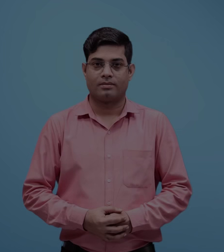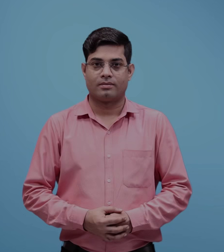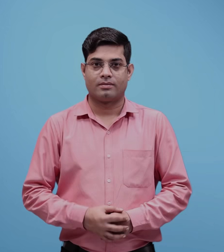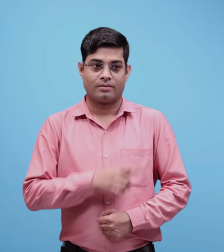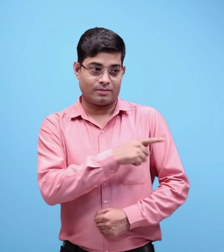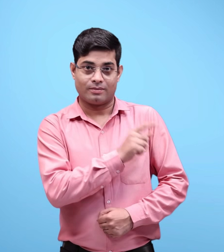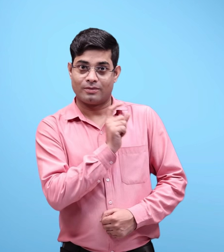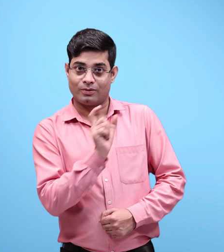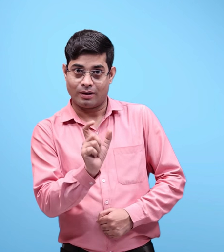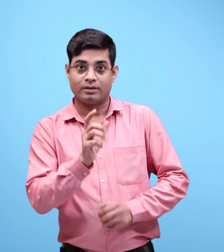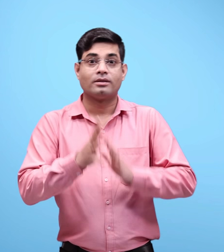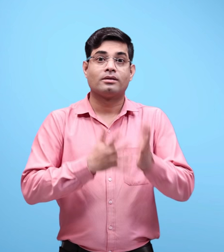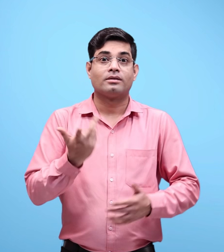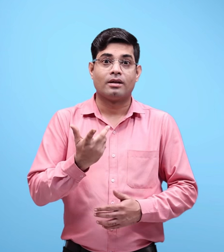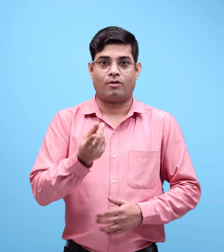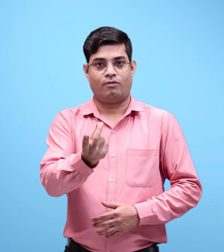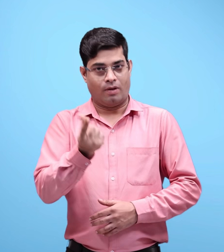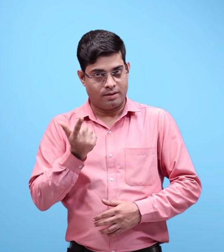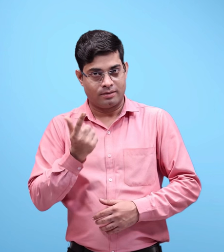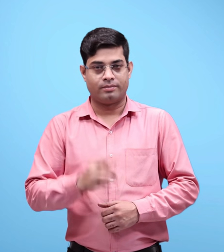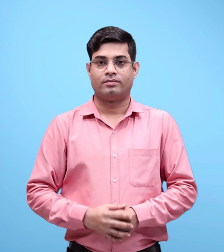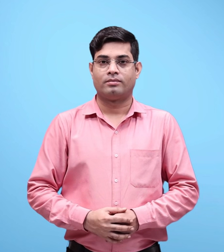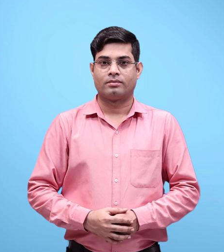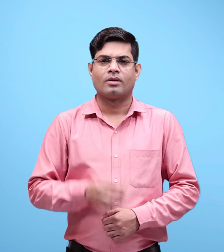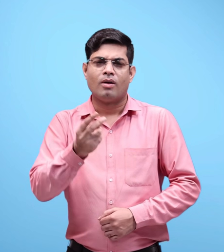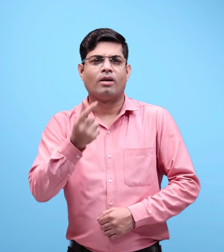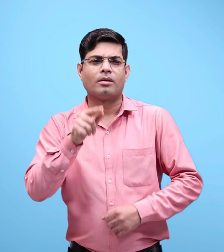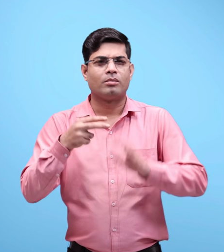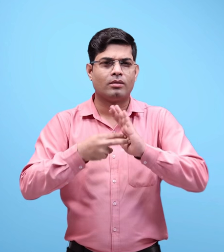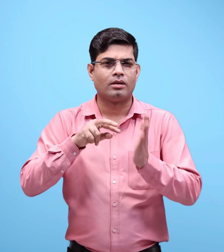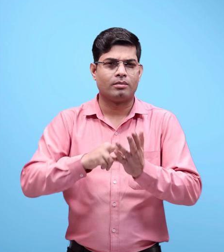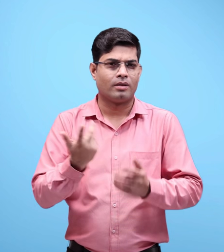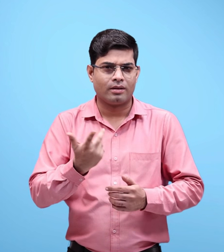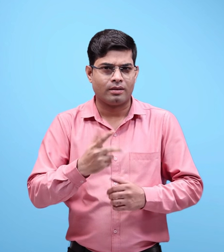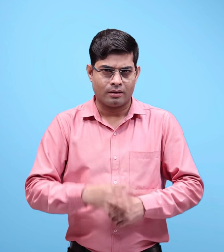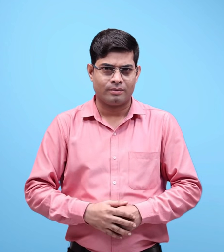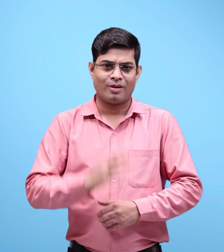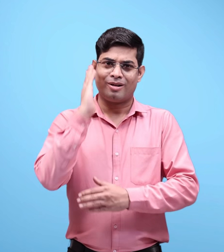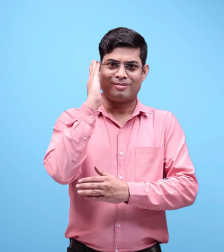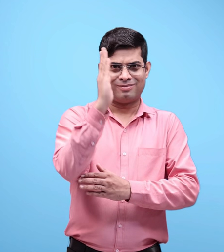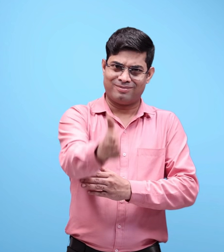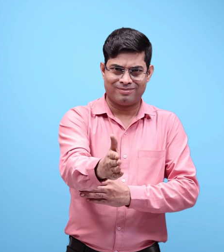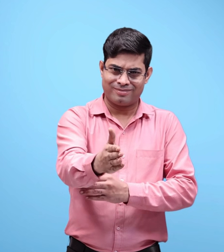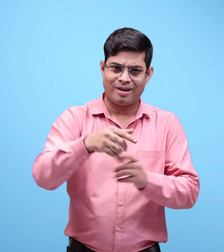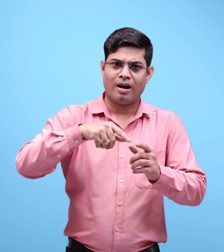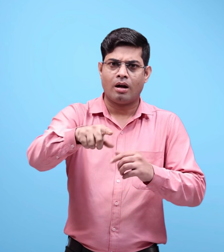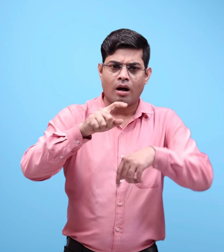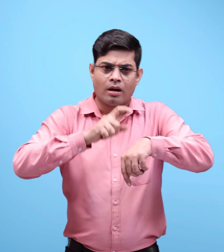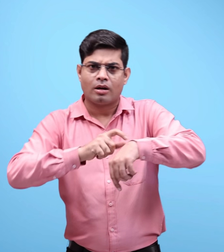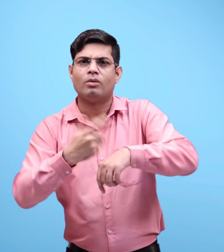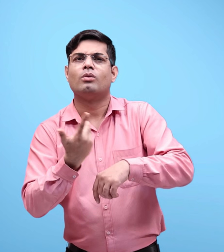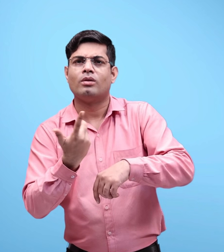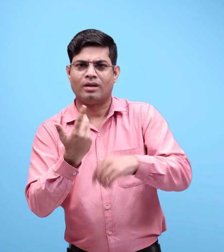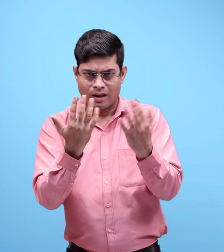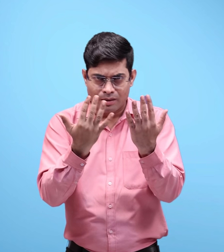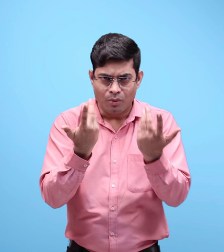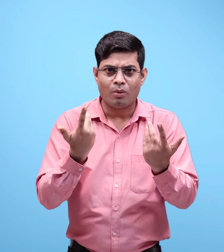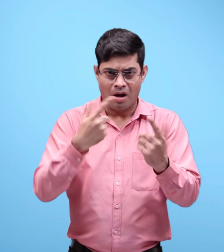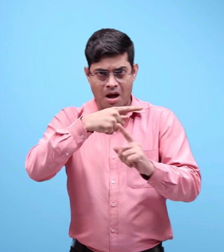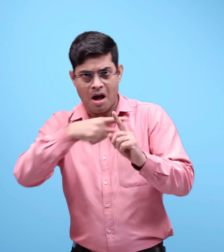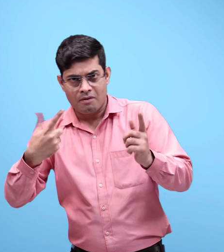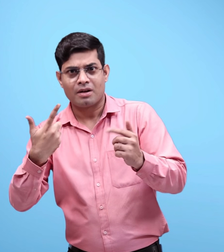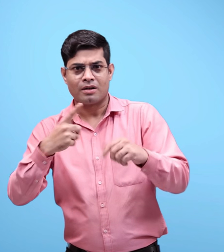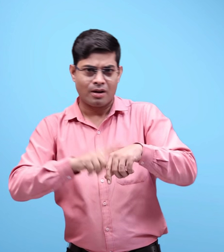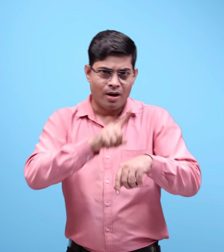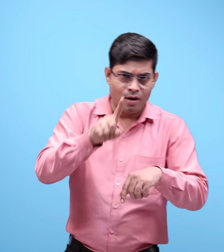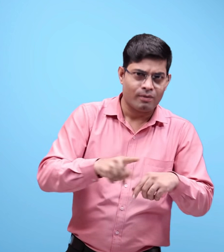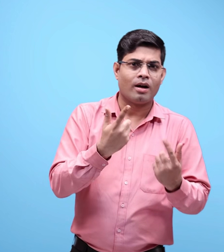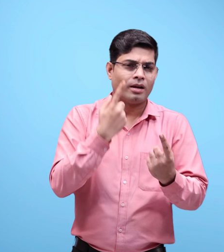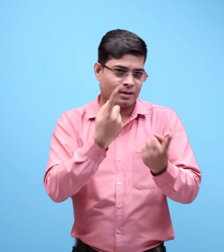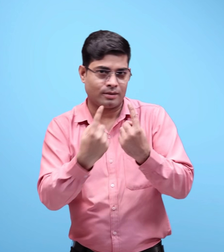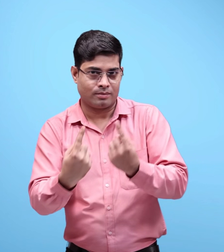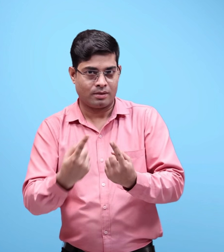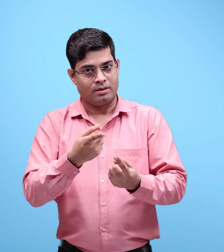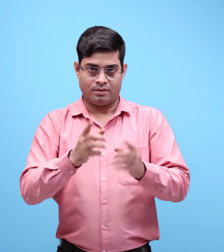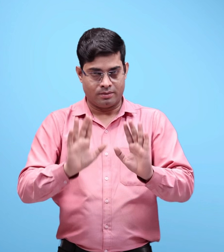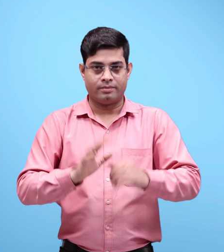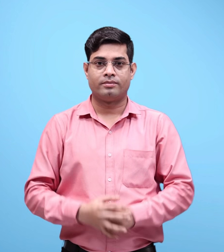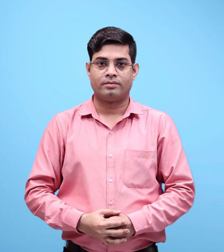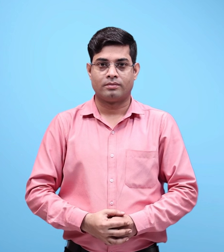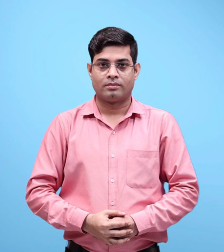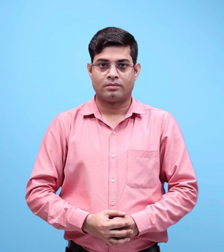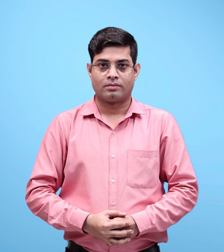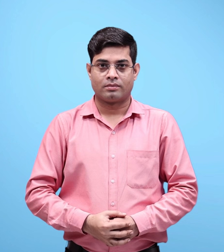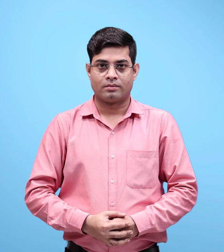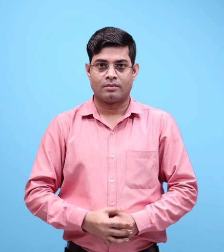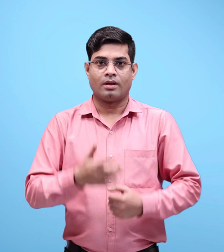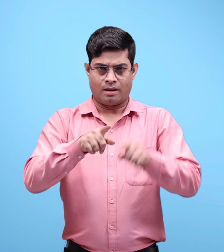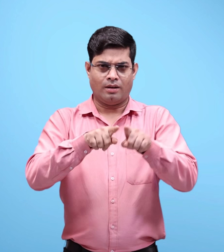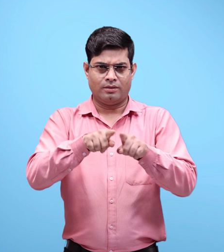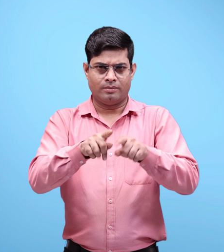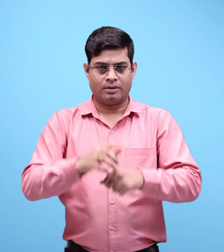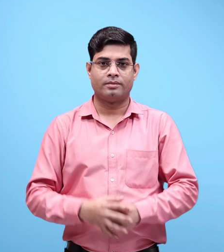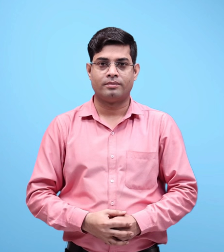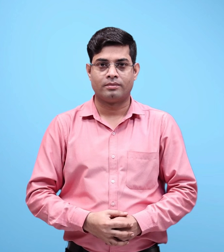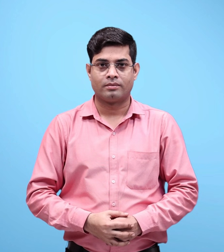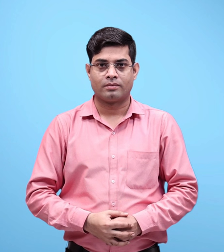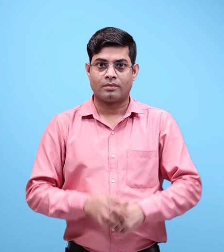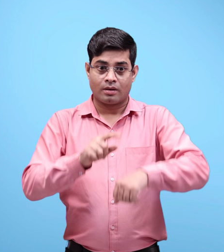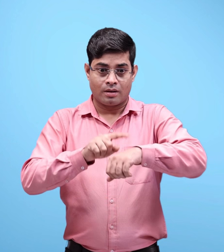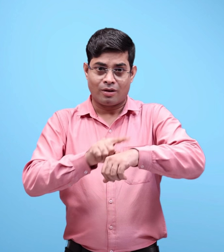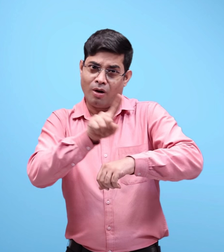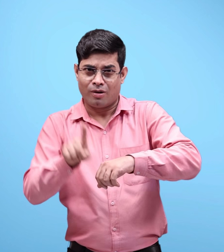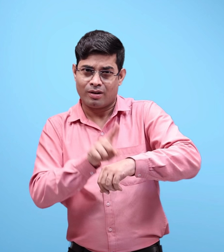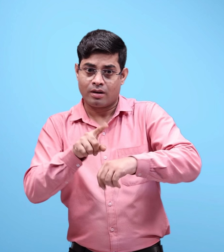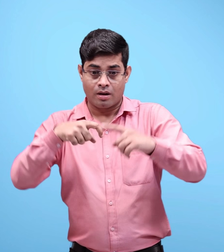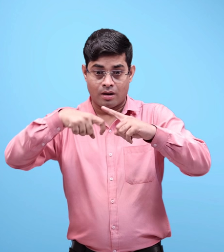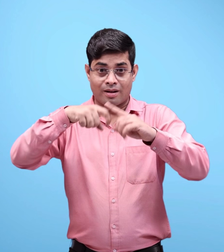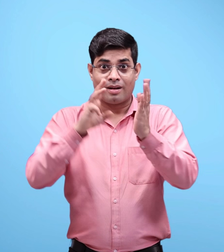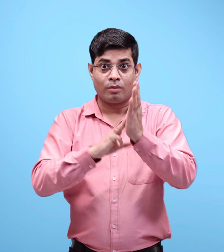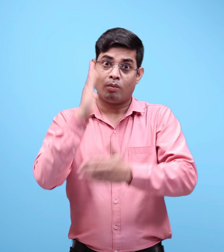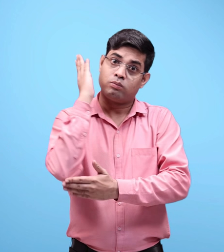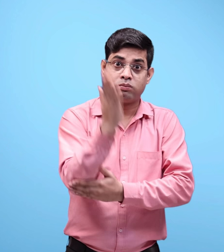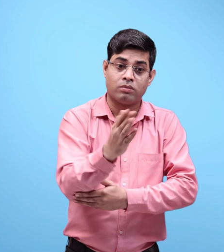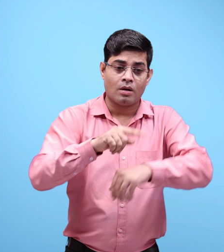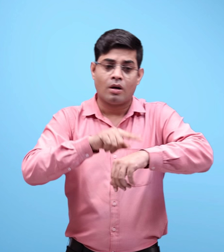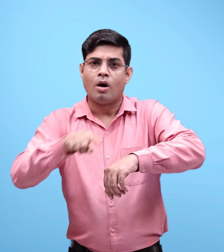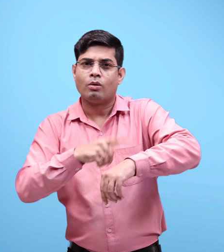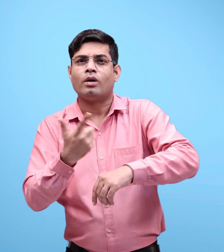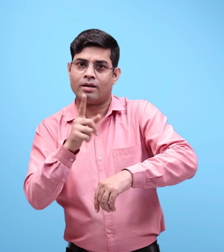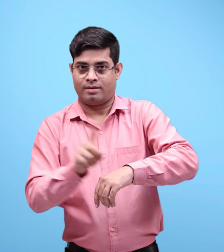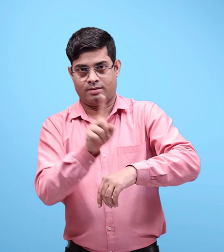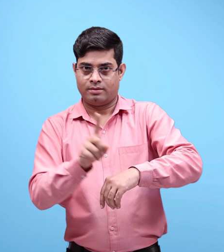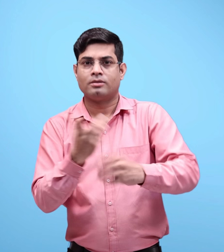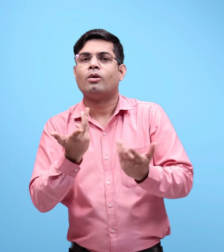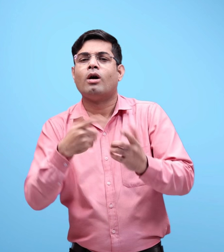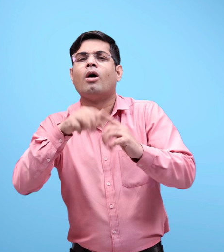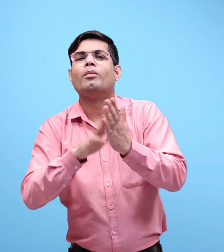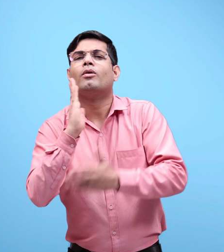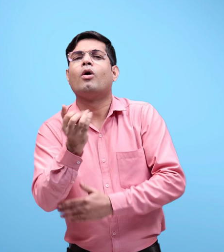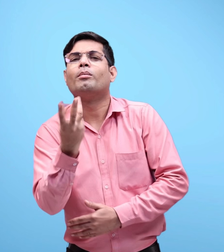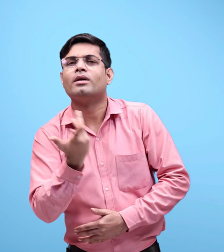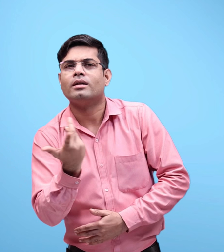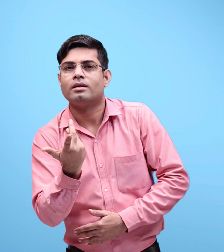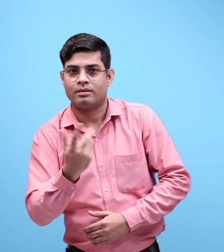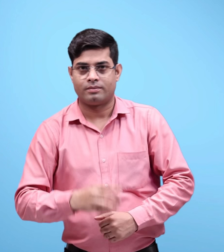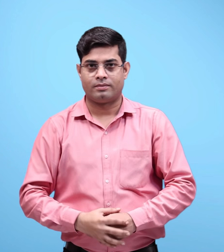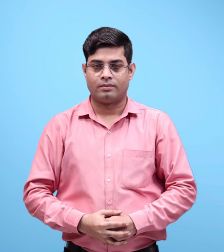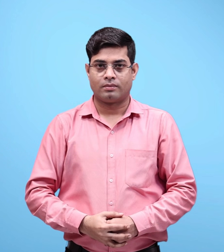Speed speed is the amount of distance covered in a unit of time, for example the numbers of kilometres travelled in 1 hour.